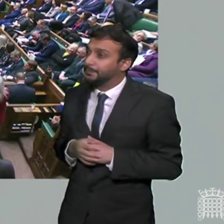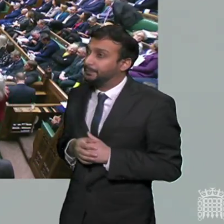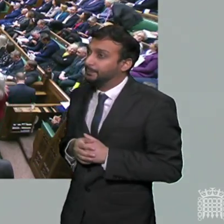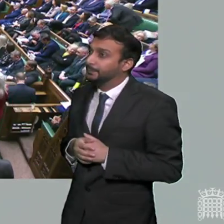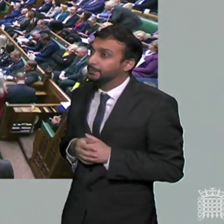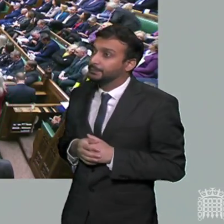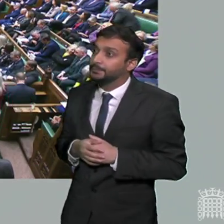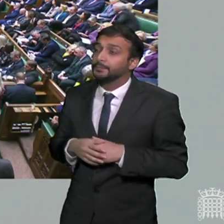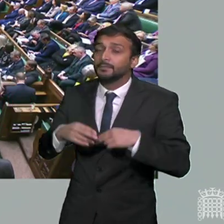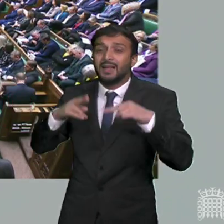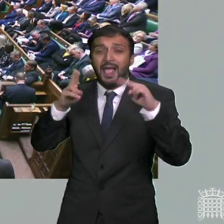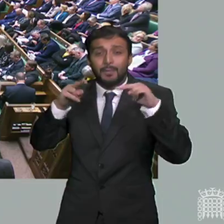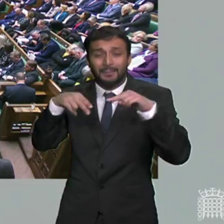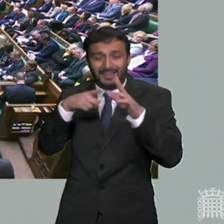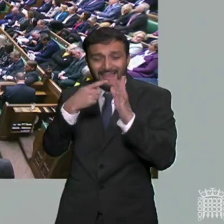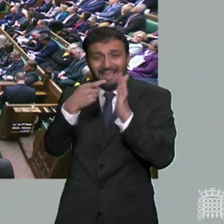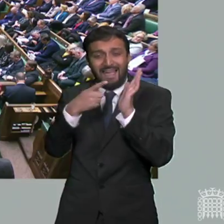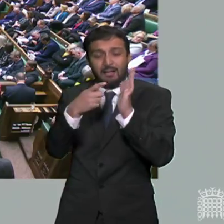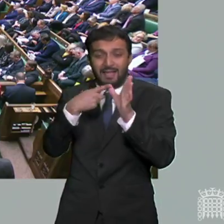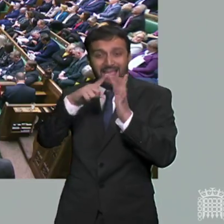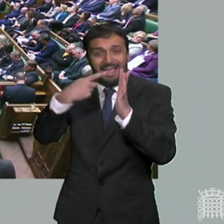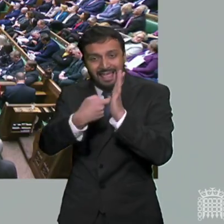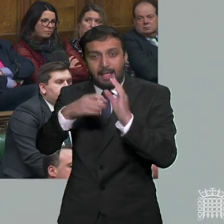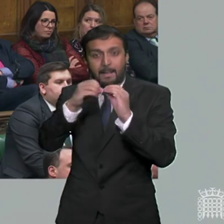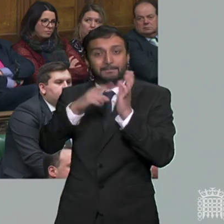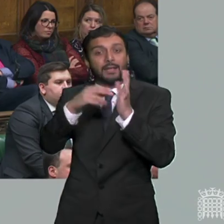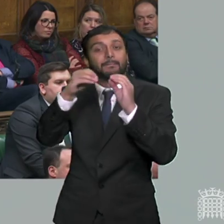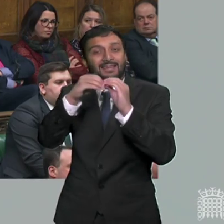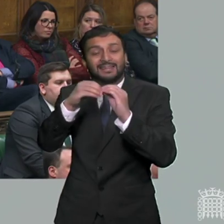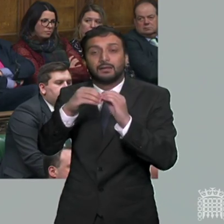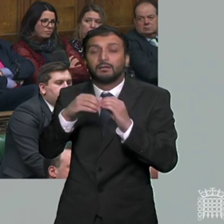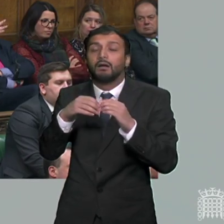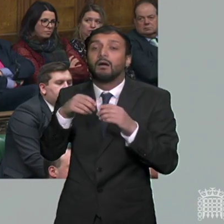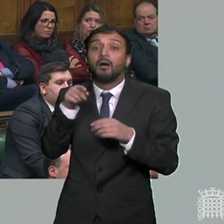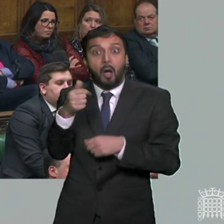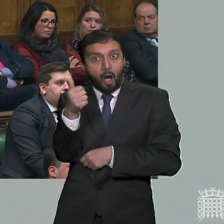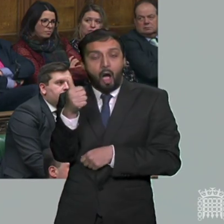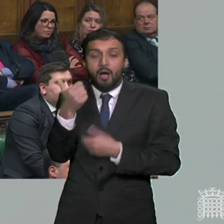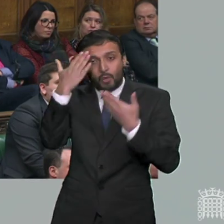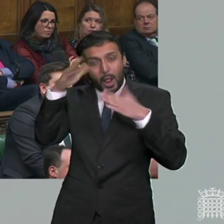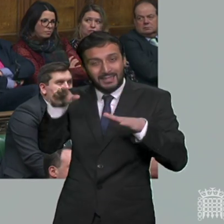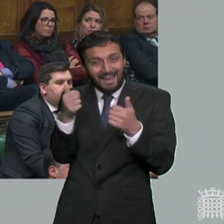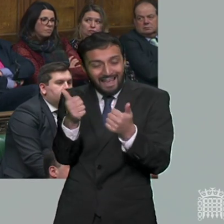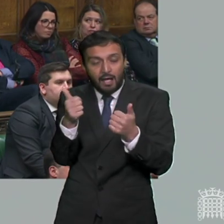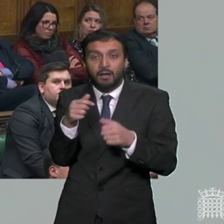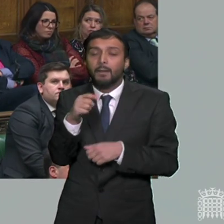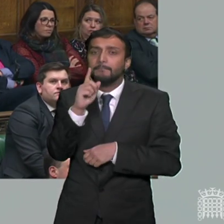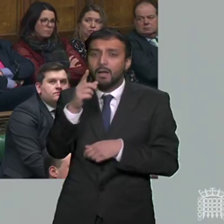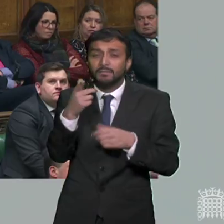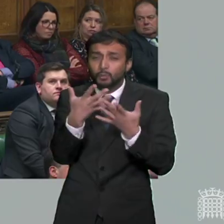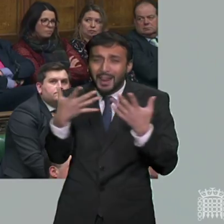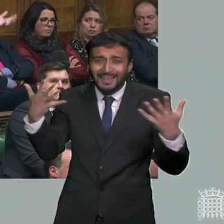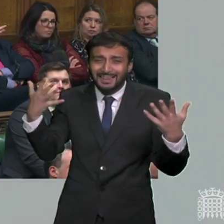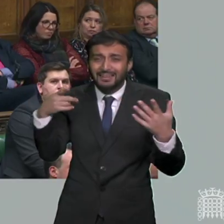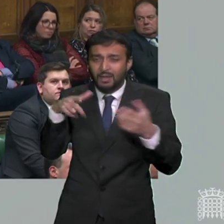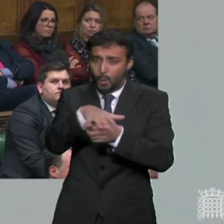Airbnb-type short-term lets provide a positive experience for many holidaymakers, but too many cause real issues for local communities.